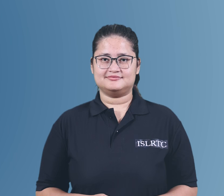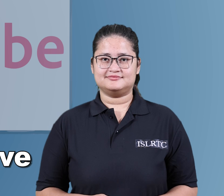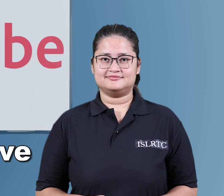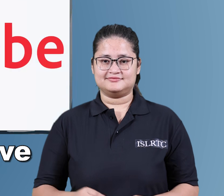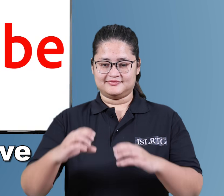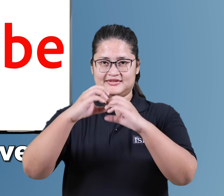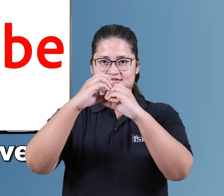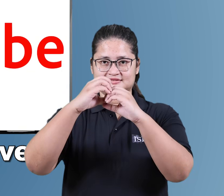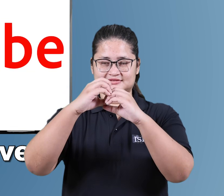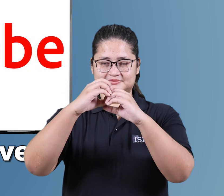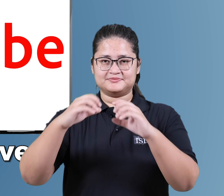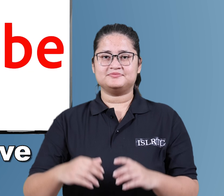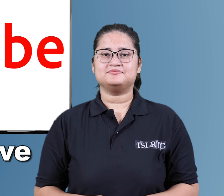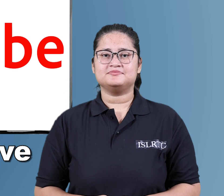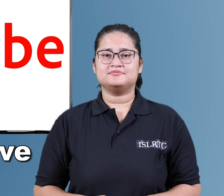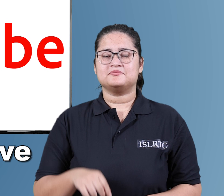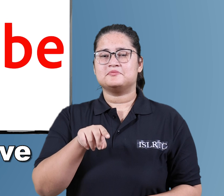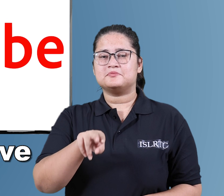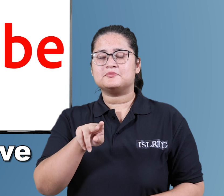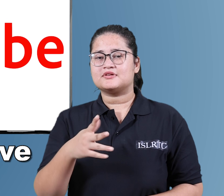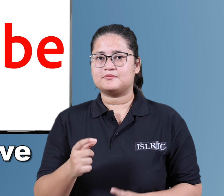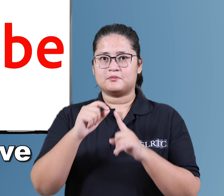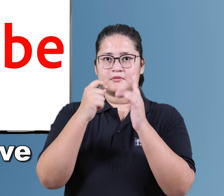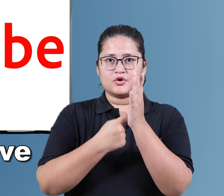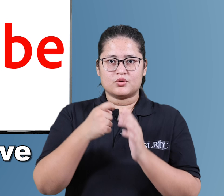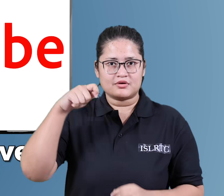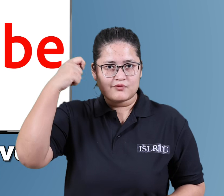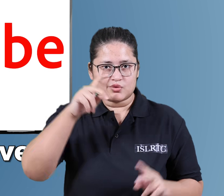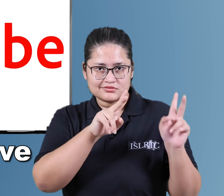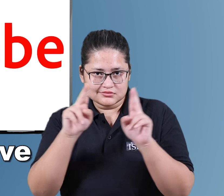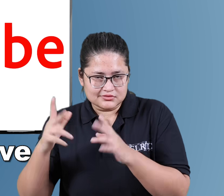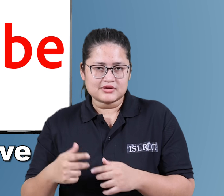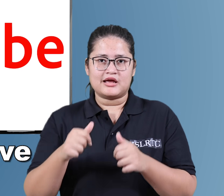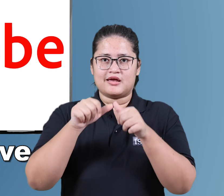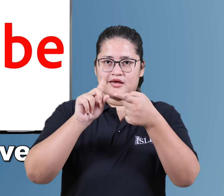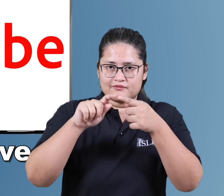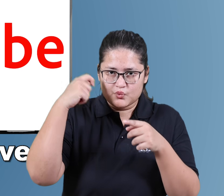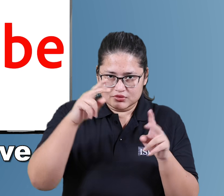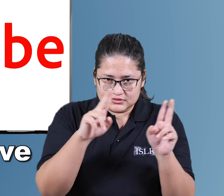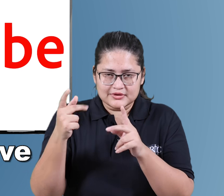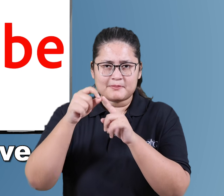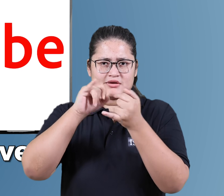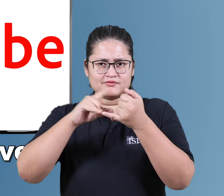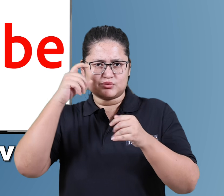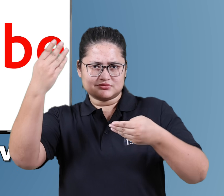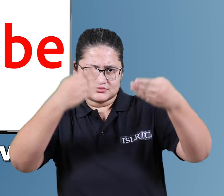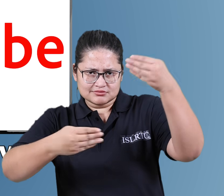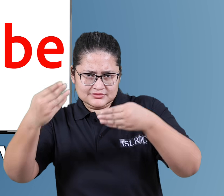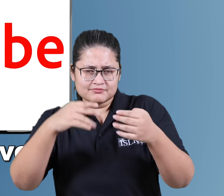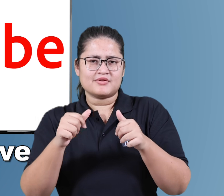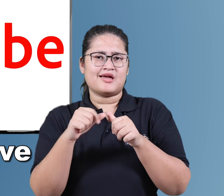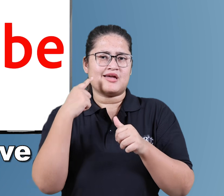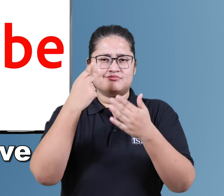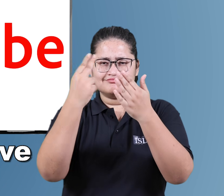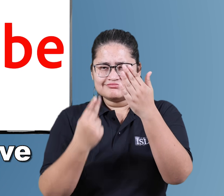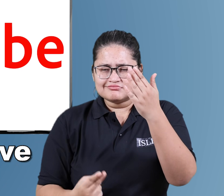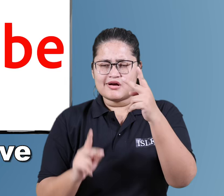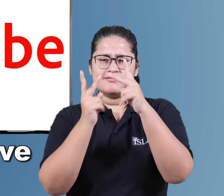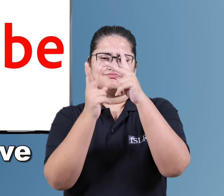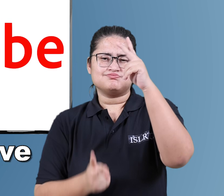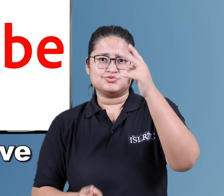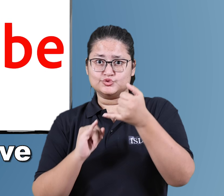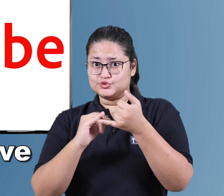Adobe Creative Suite A collection of software for graphic design, video editing, and web development.